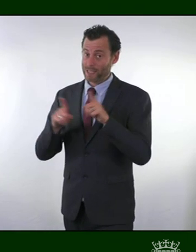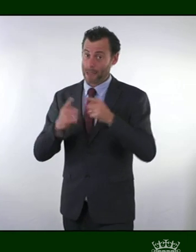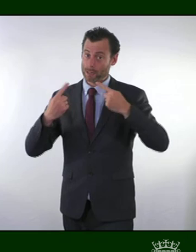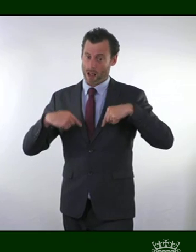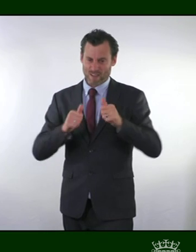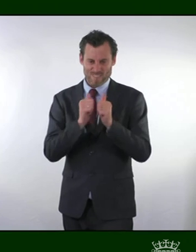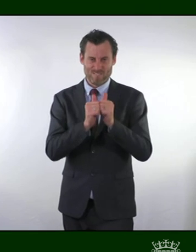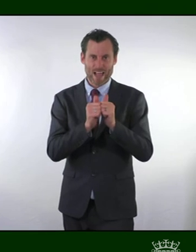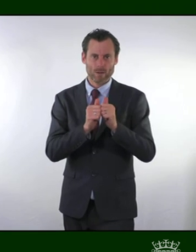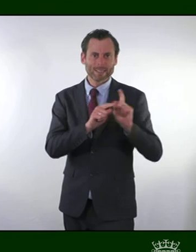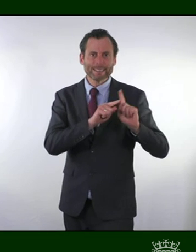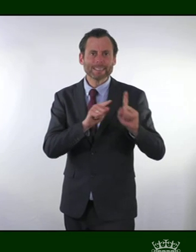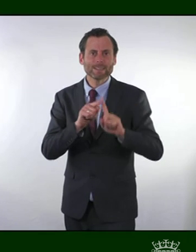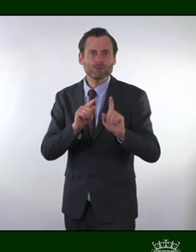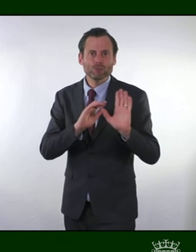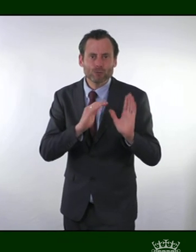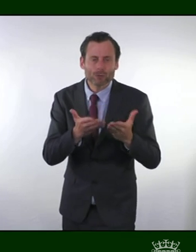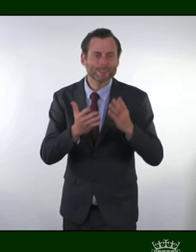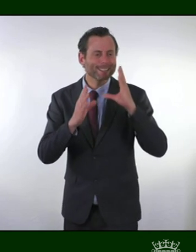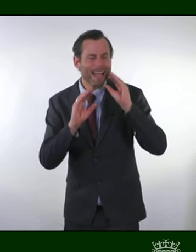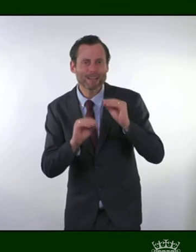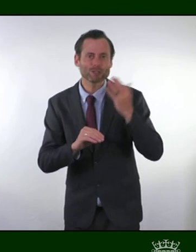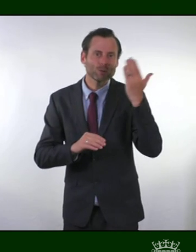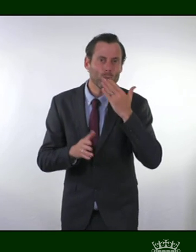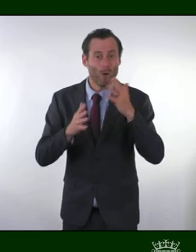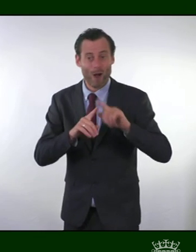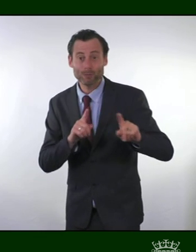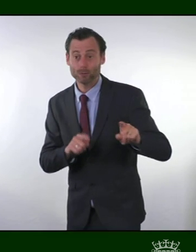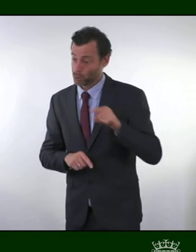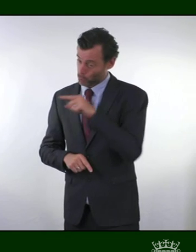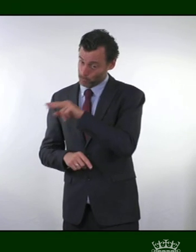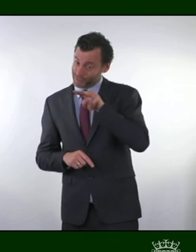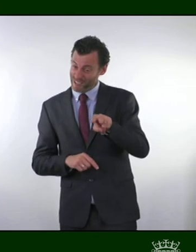Do they believe, as we do, in the enterprising spirit of British business?